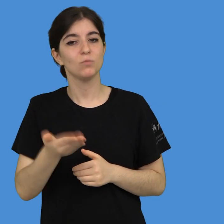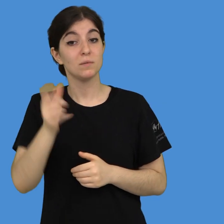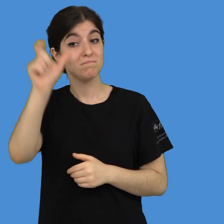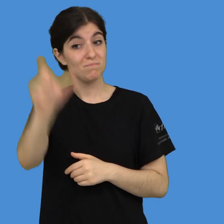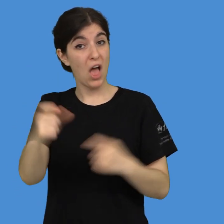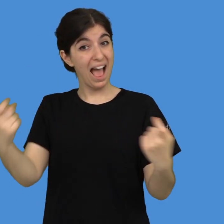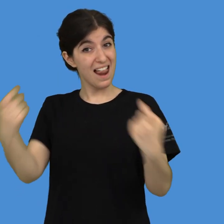persona